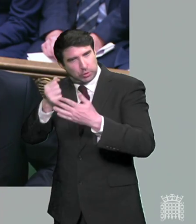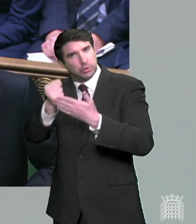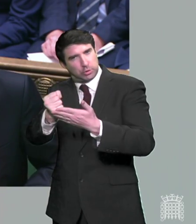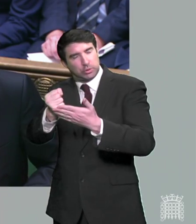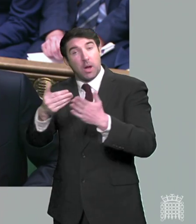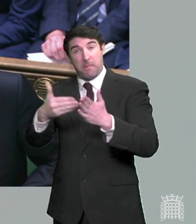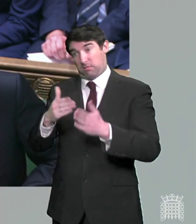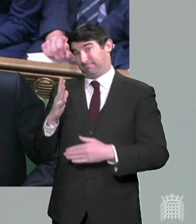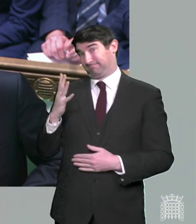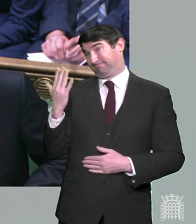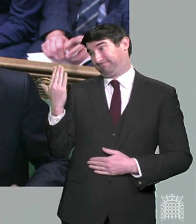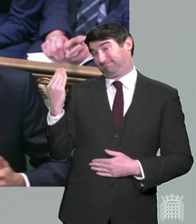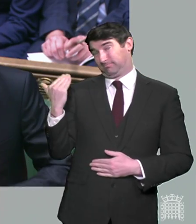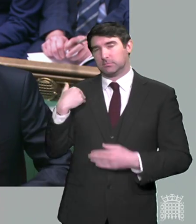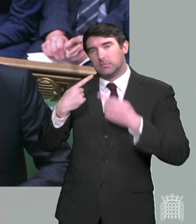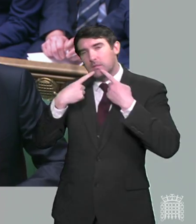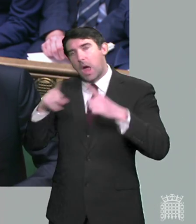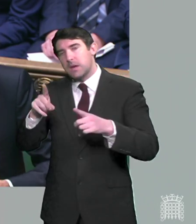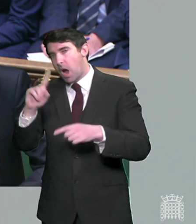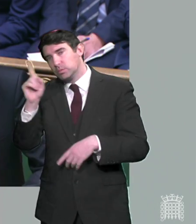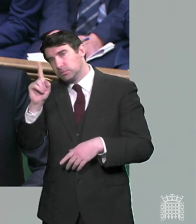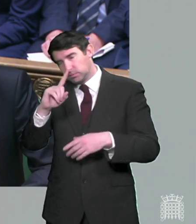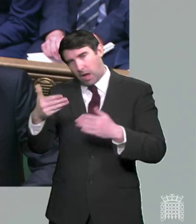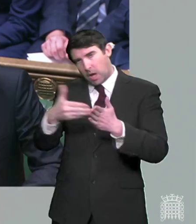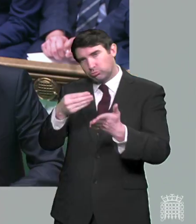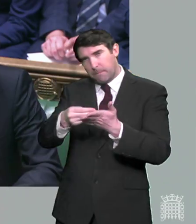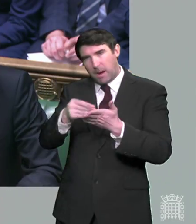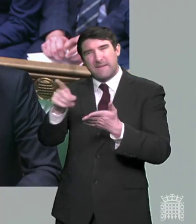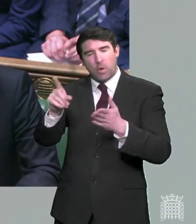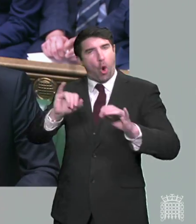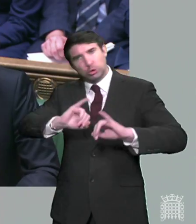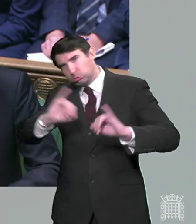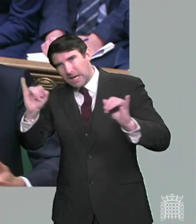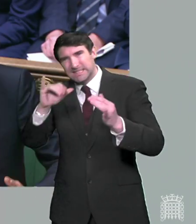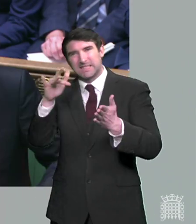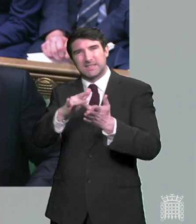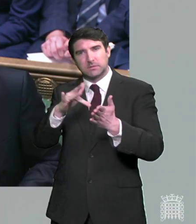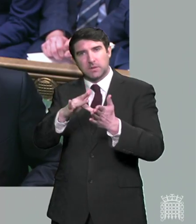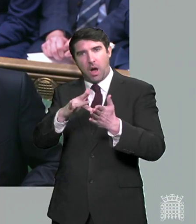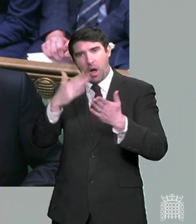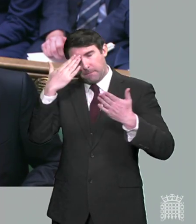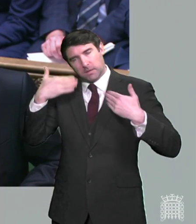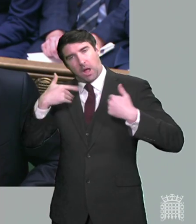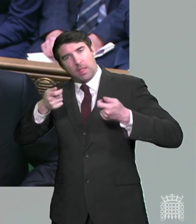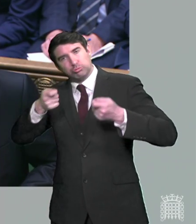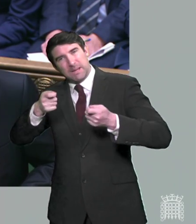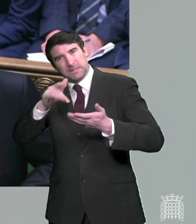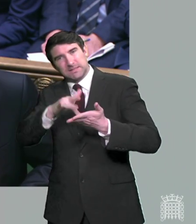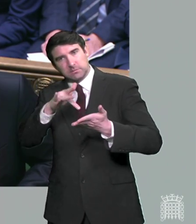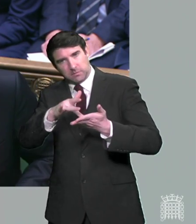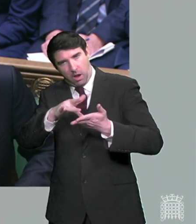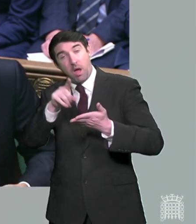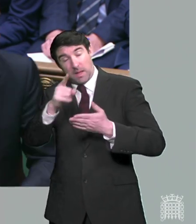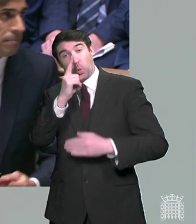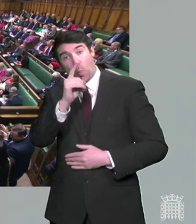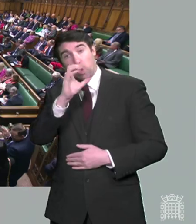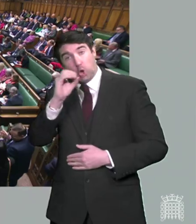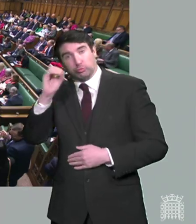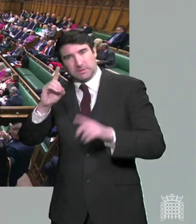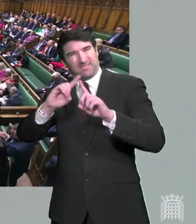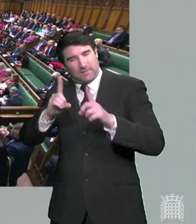Just the other week, we announced more money for crisis centres and urgent treatment centres in the mental health space in 100 different communities around the country, which will make a difference.